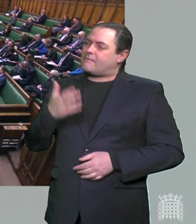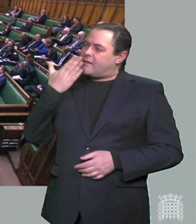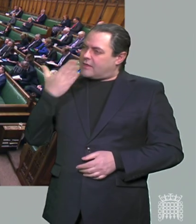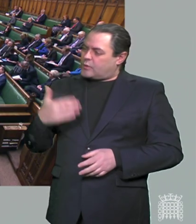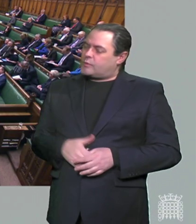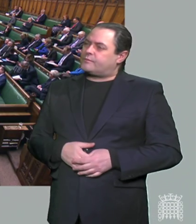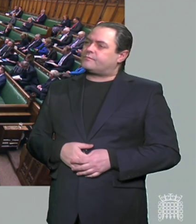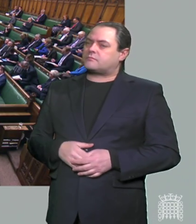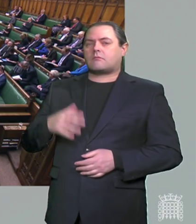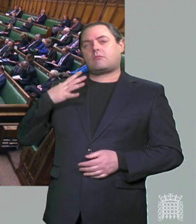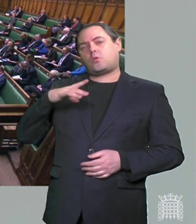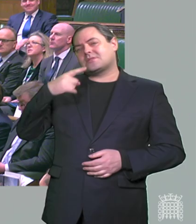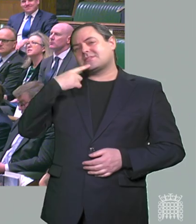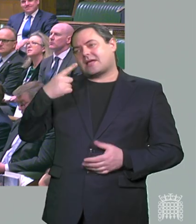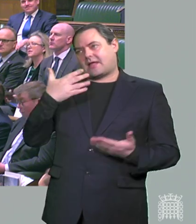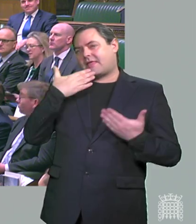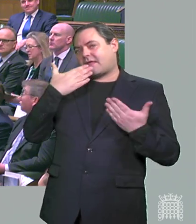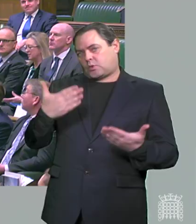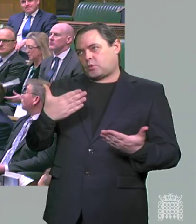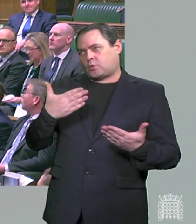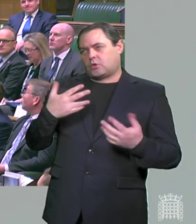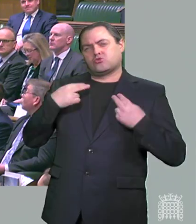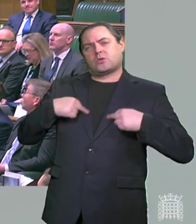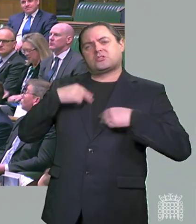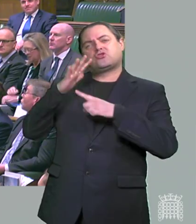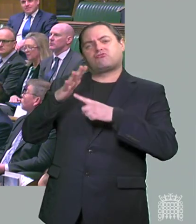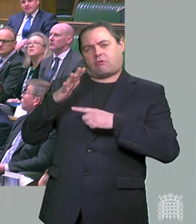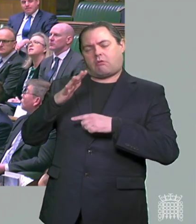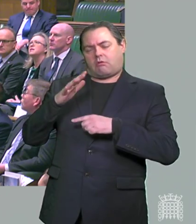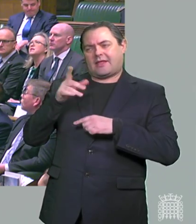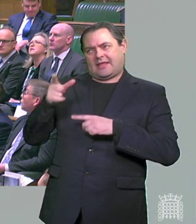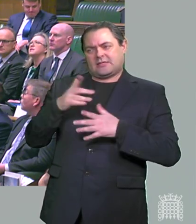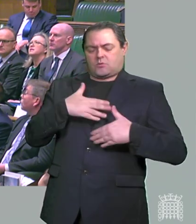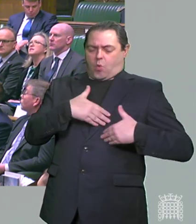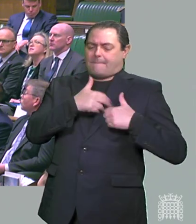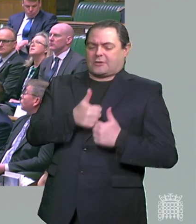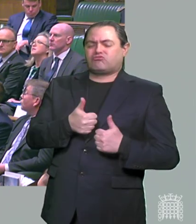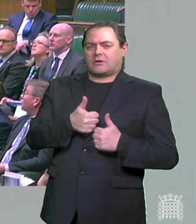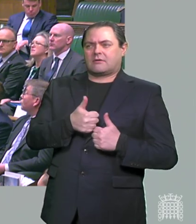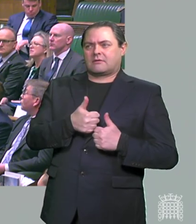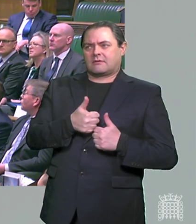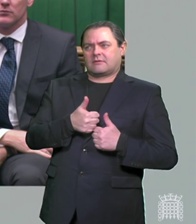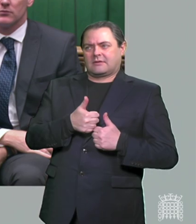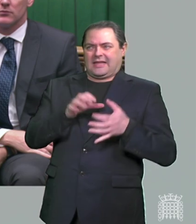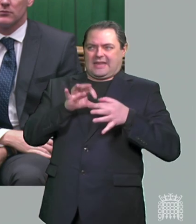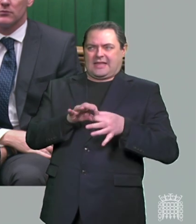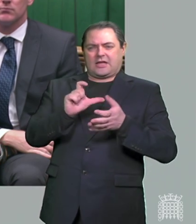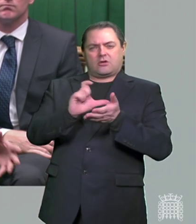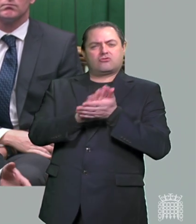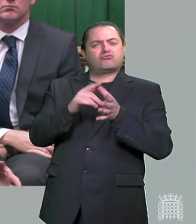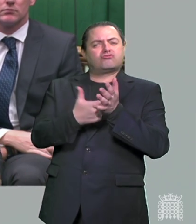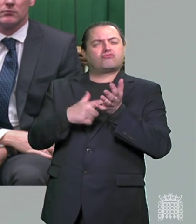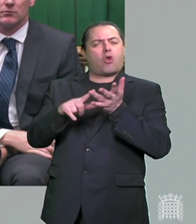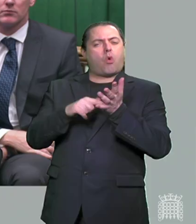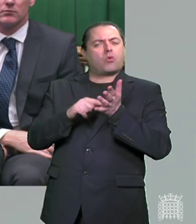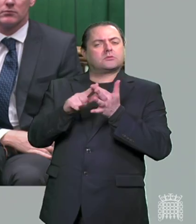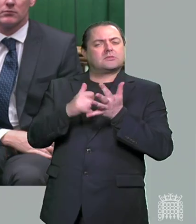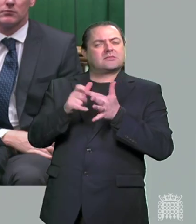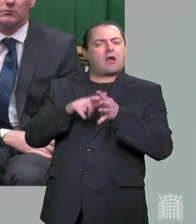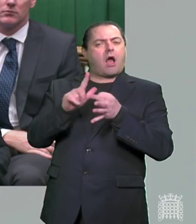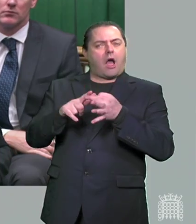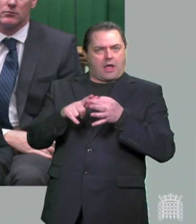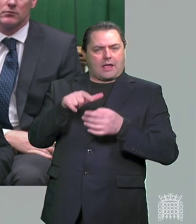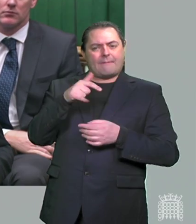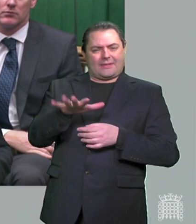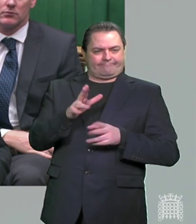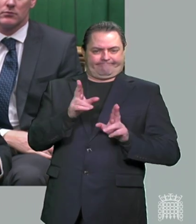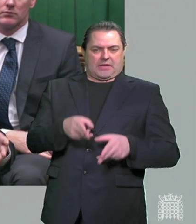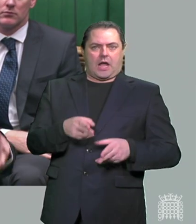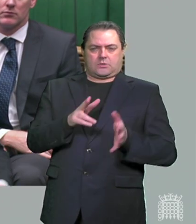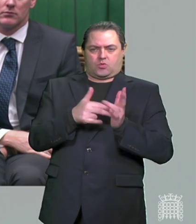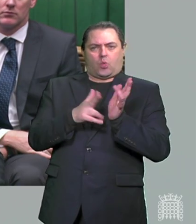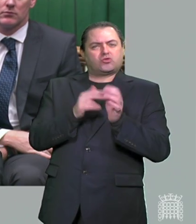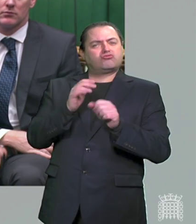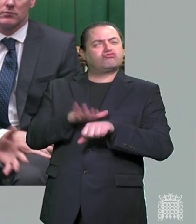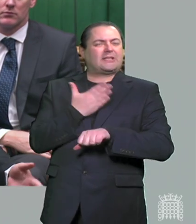I put on record my thanks to the Solicitor General for his compassion and care when dealing with the very tragic case of Sharlotte-Sky, who lost her life on Endon Road in Norton Green.